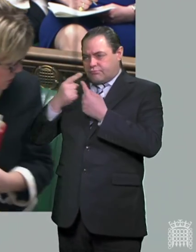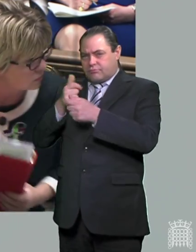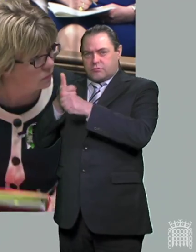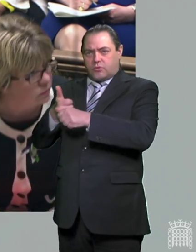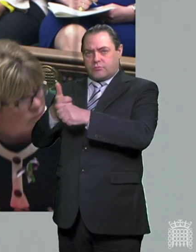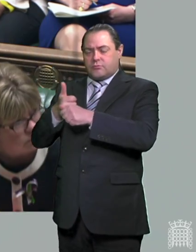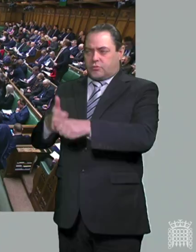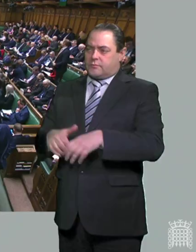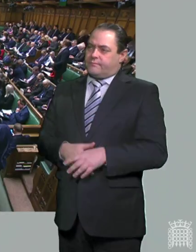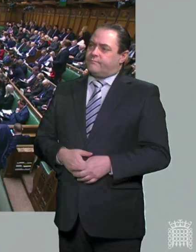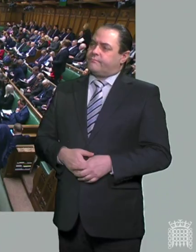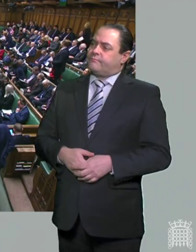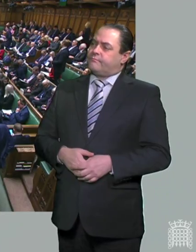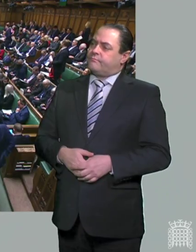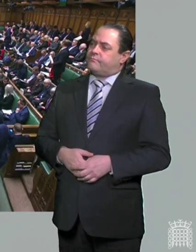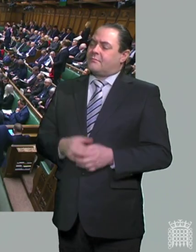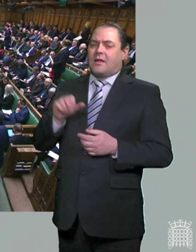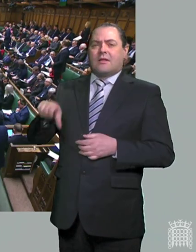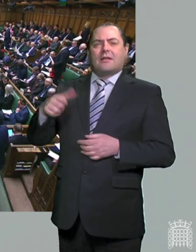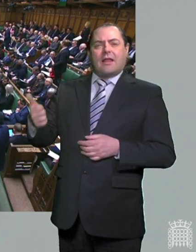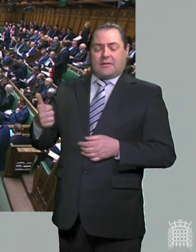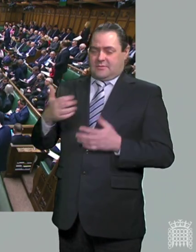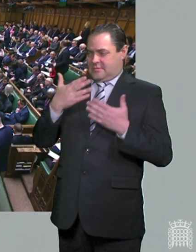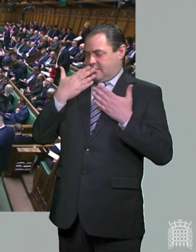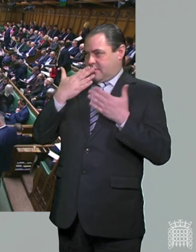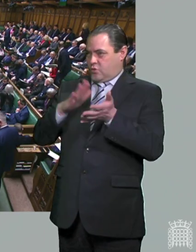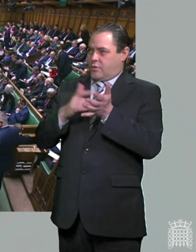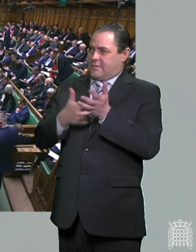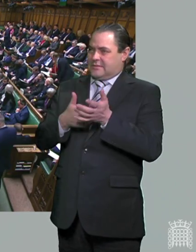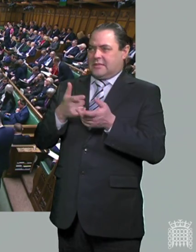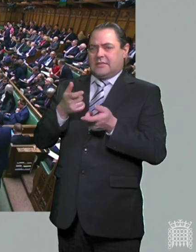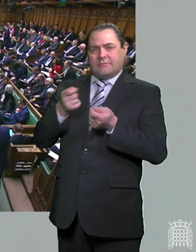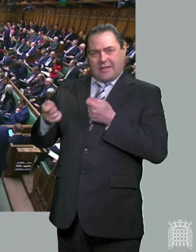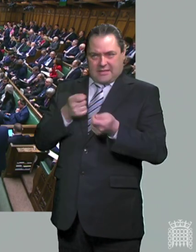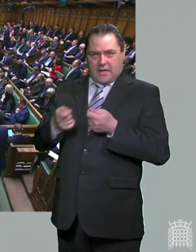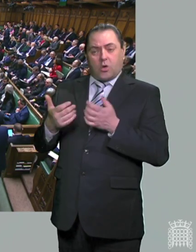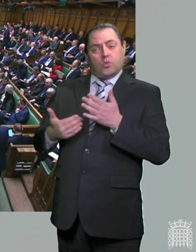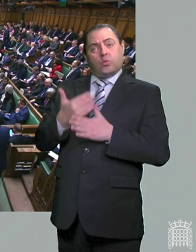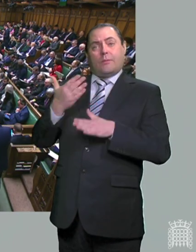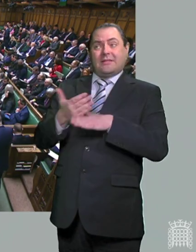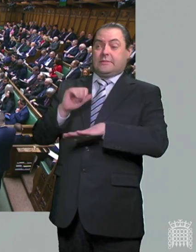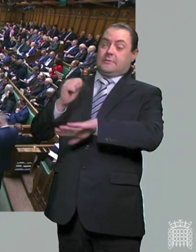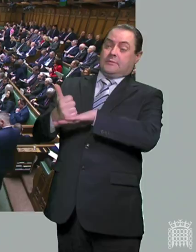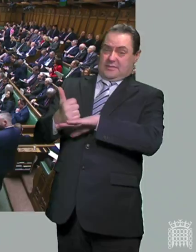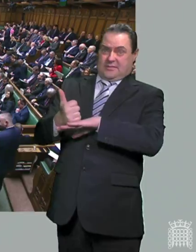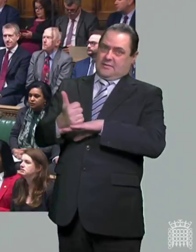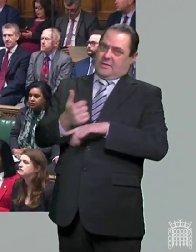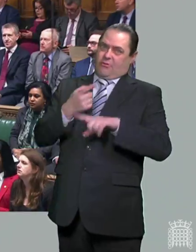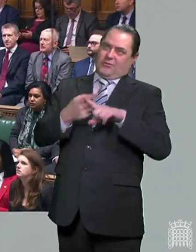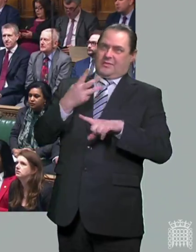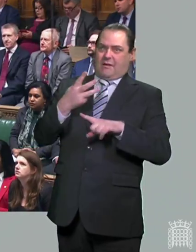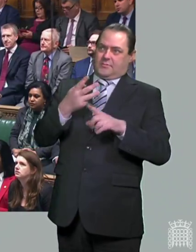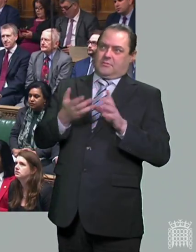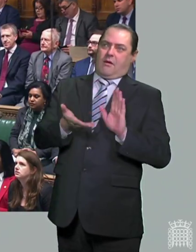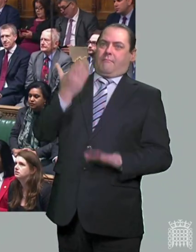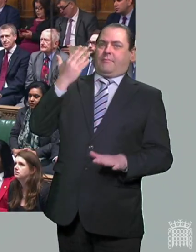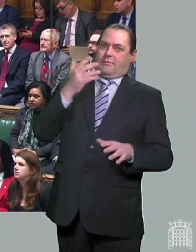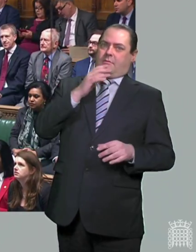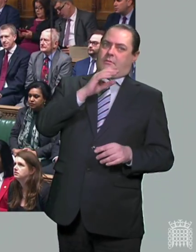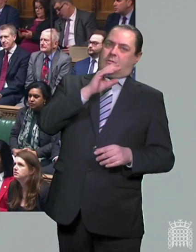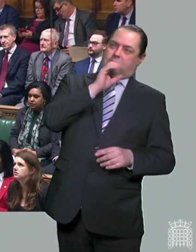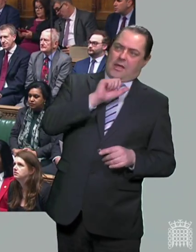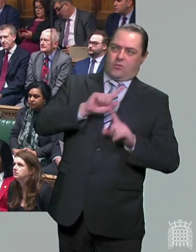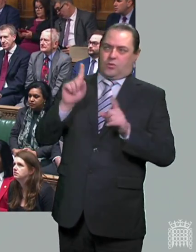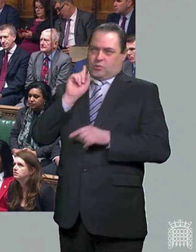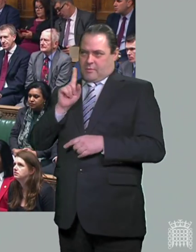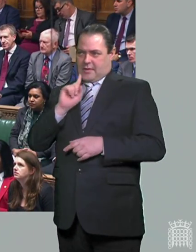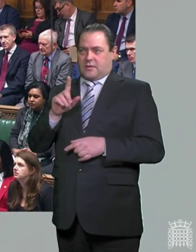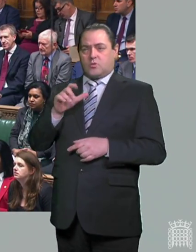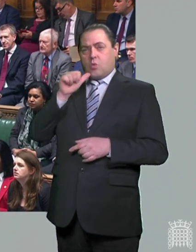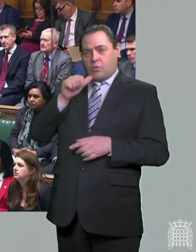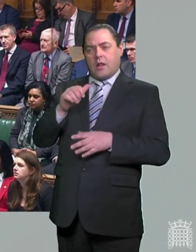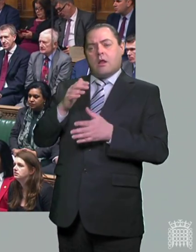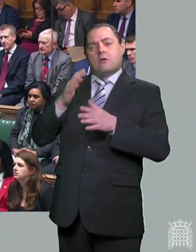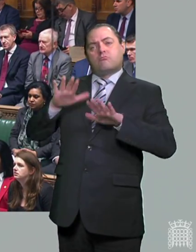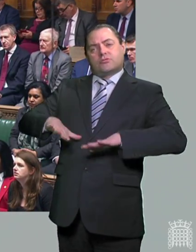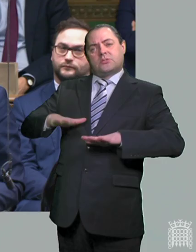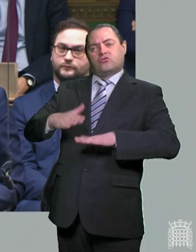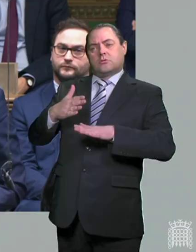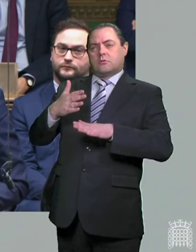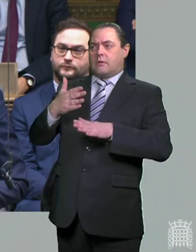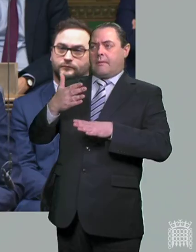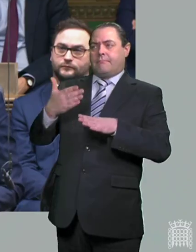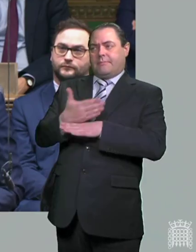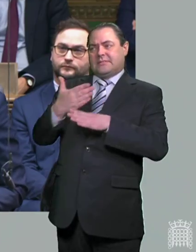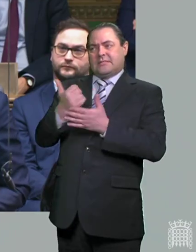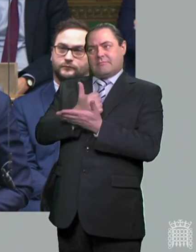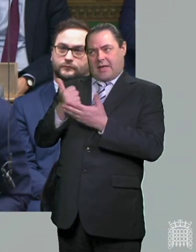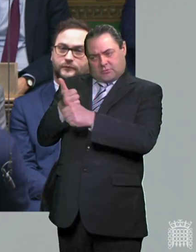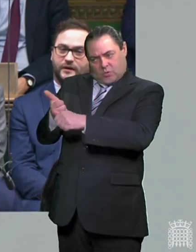Some £200,000 is going into those helplines, and so far they have supported 10,000 men who needed support.